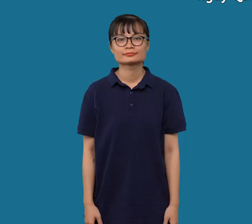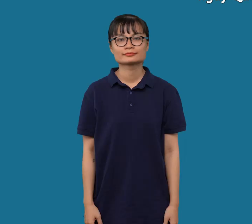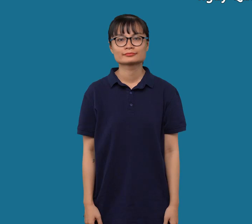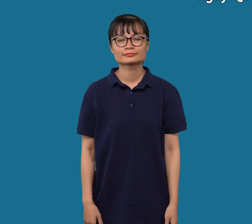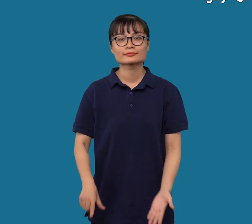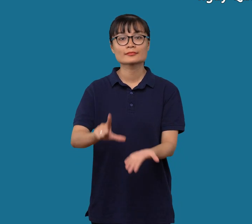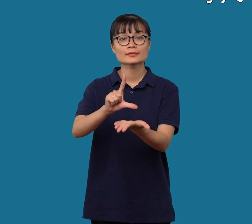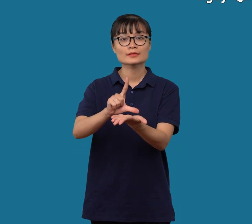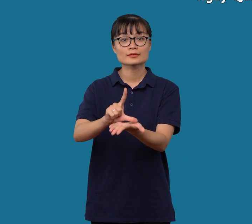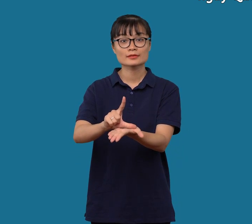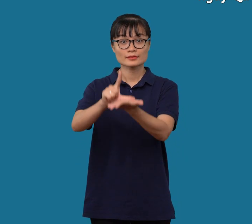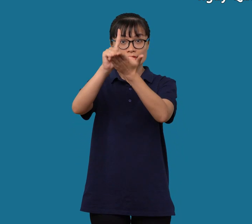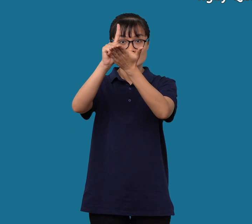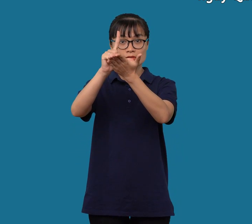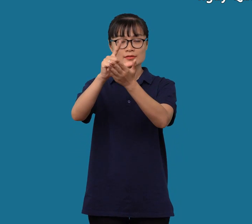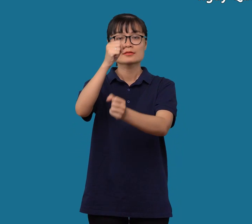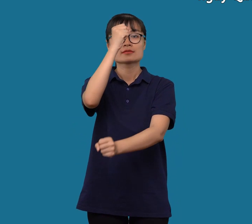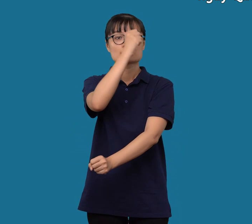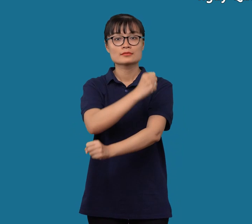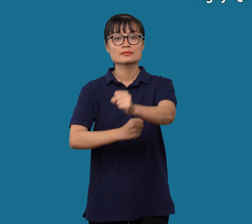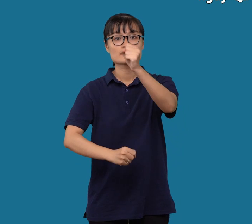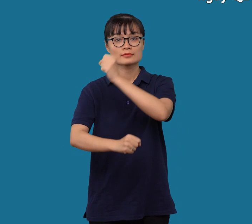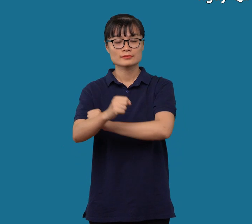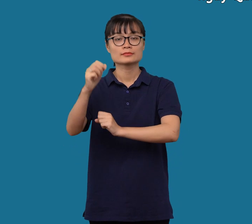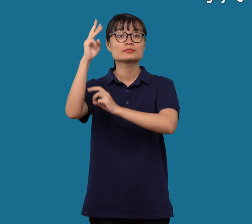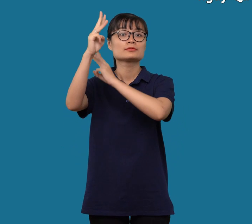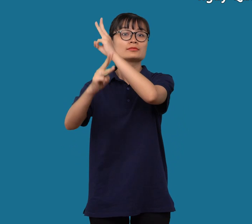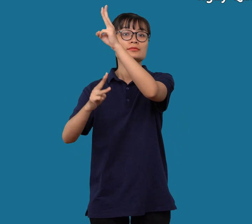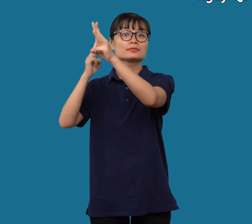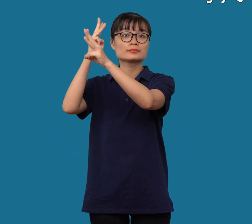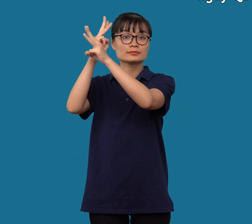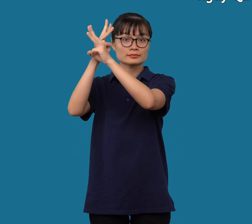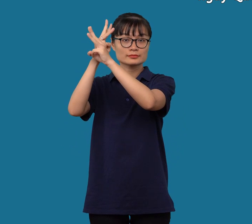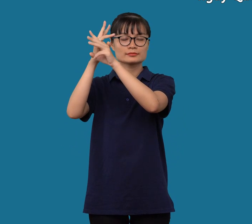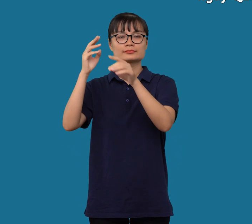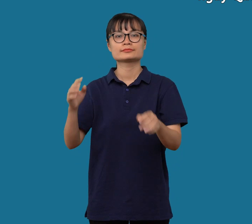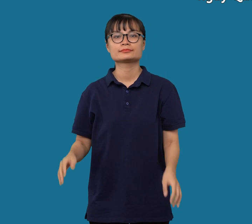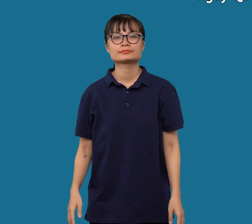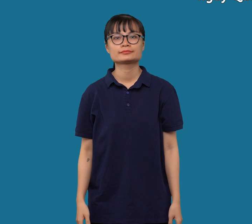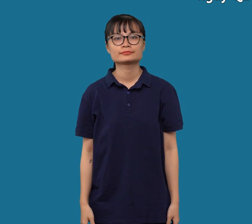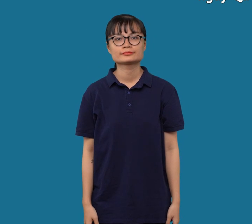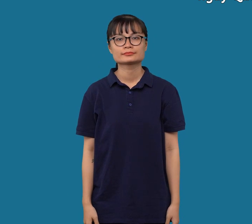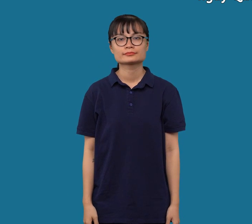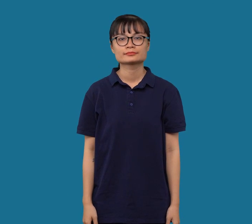ngày Quốc tế Lao động